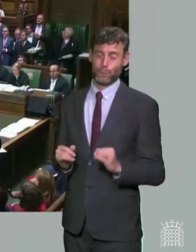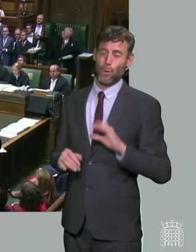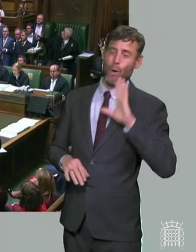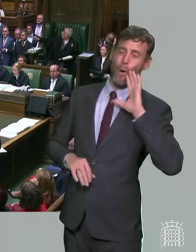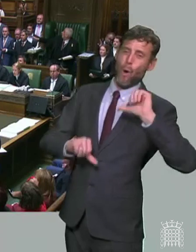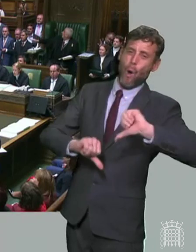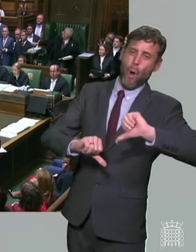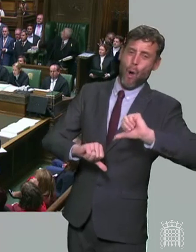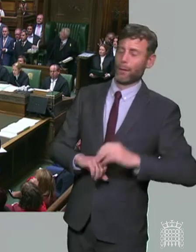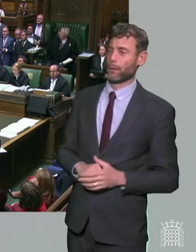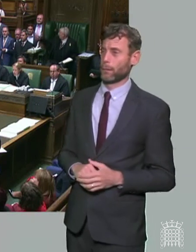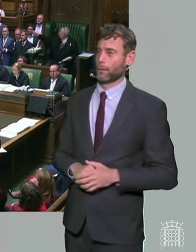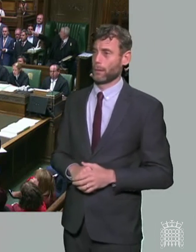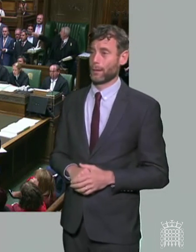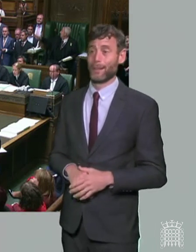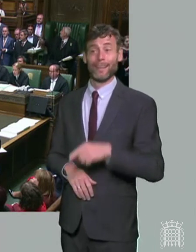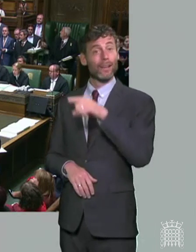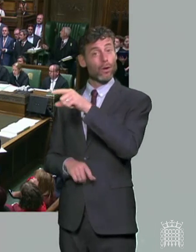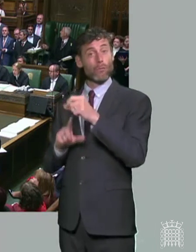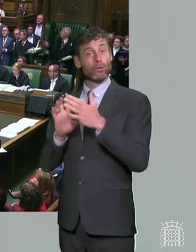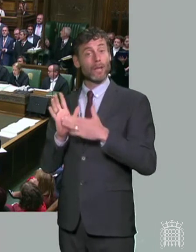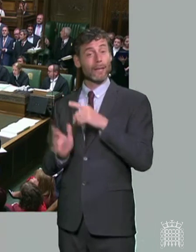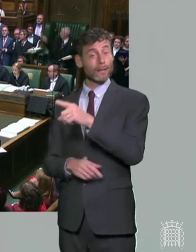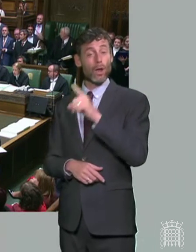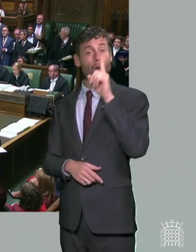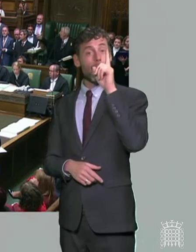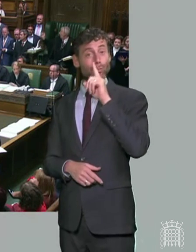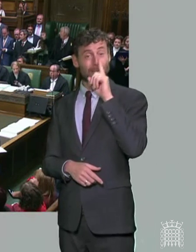The four of you could have a very nice cup of tea if you wish.